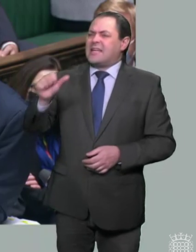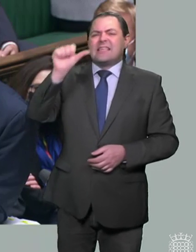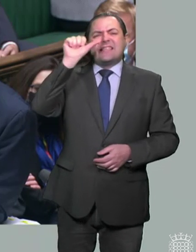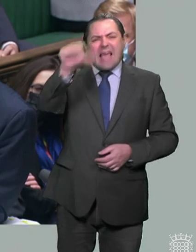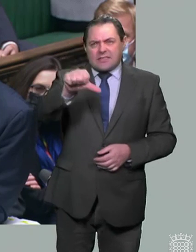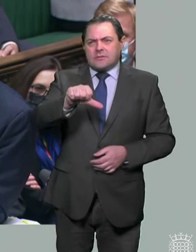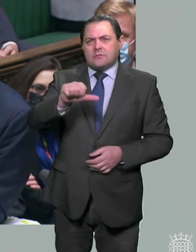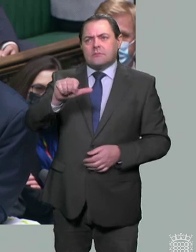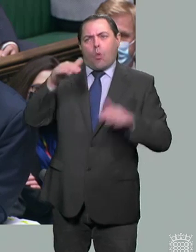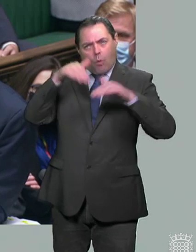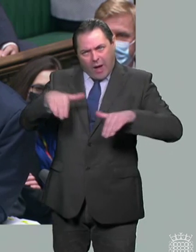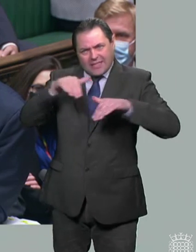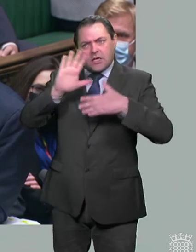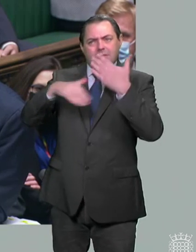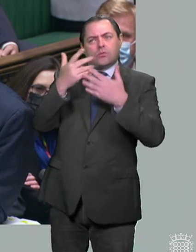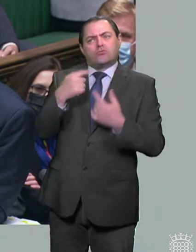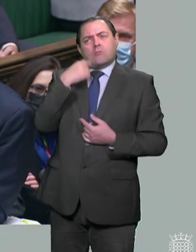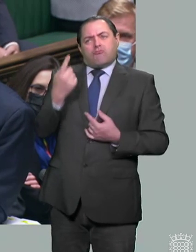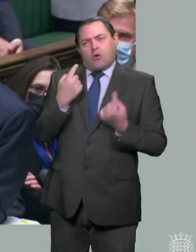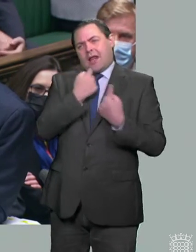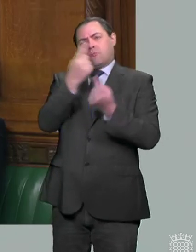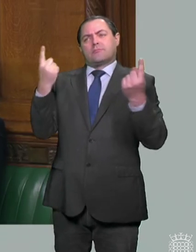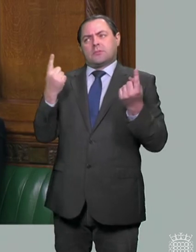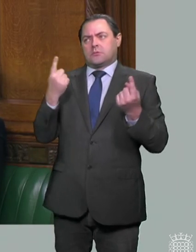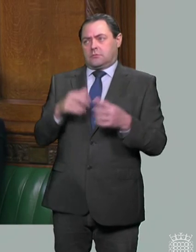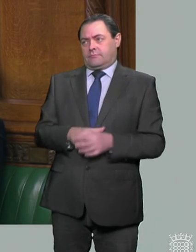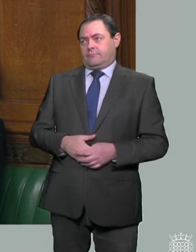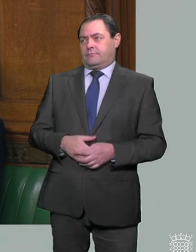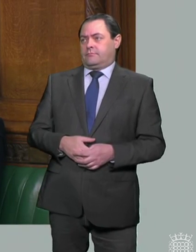Yes, and they should wait and see what is unveiled tomorrow